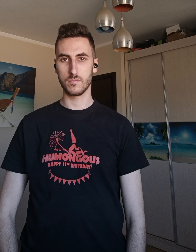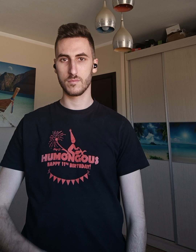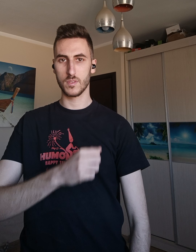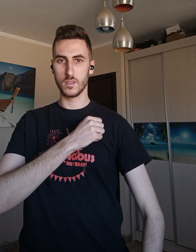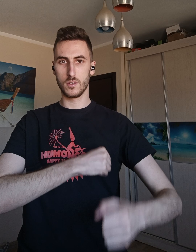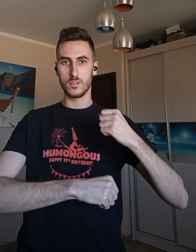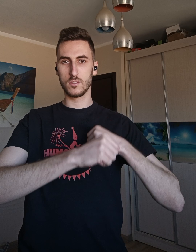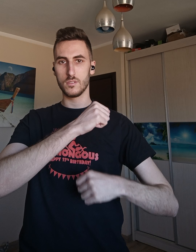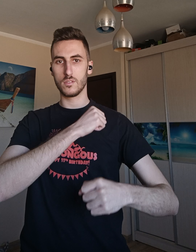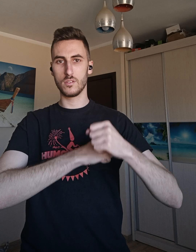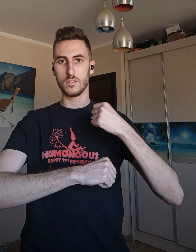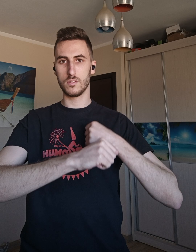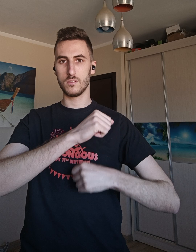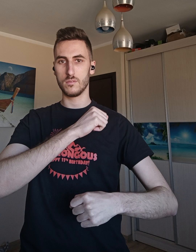כאב